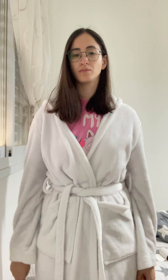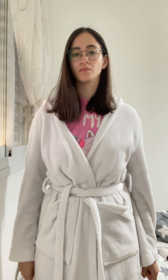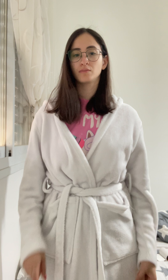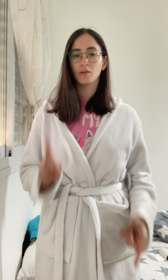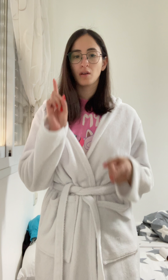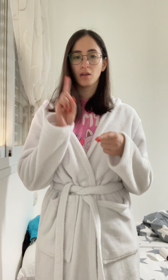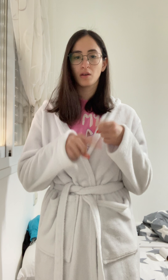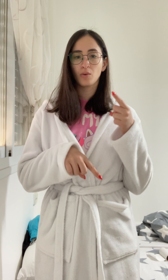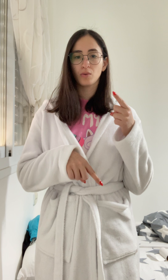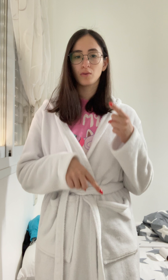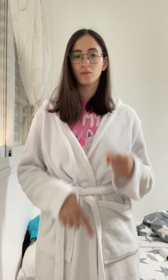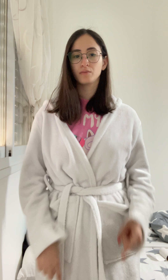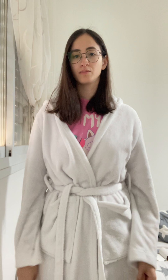טעות